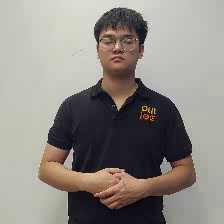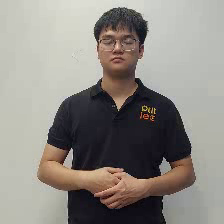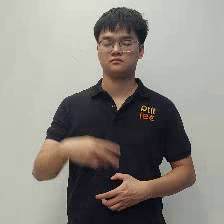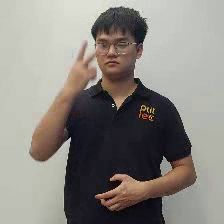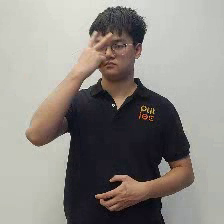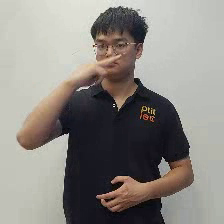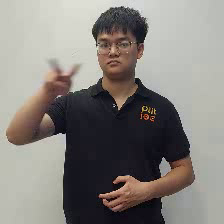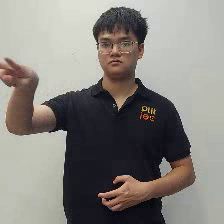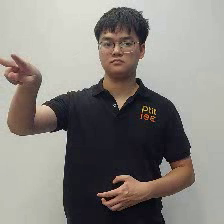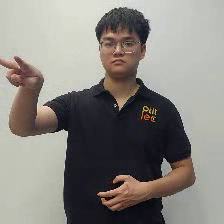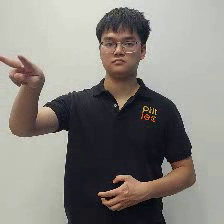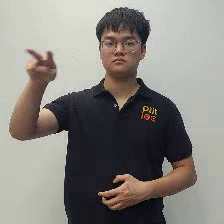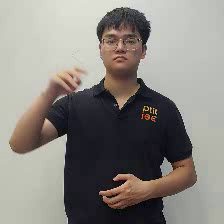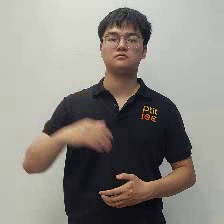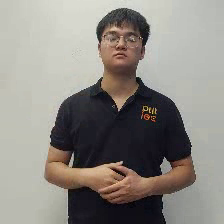Nhìn